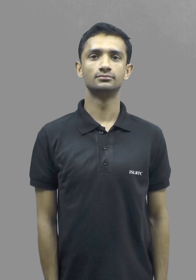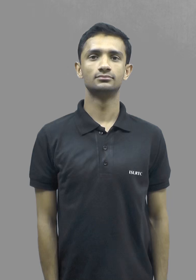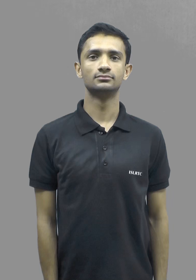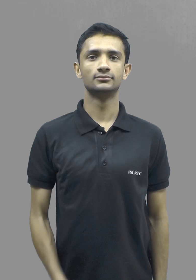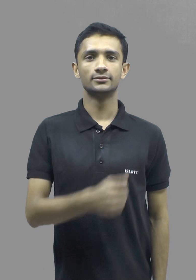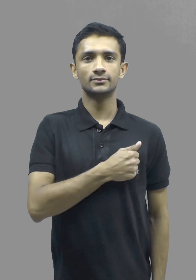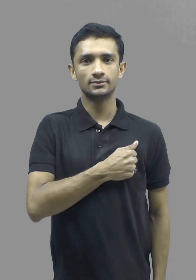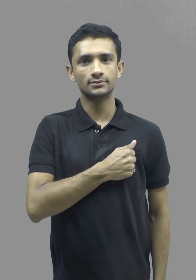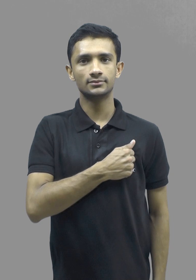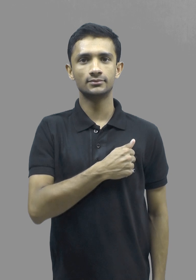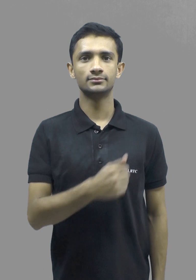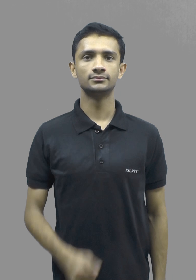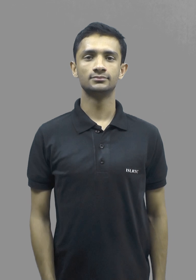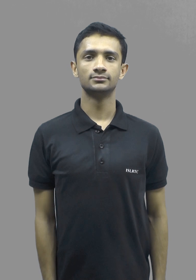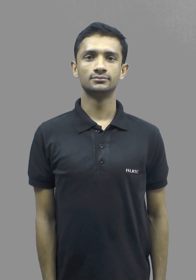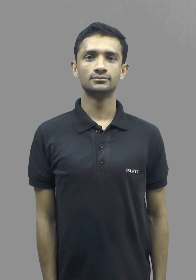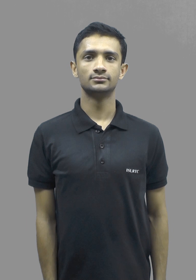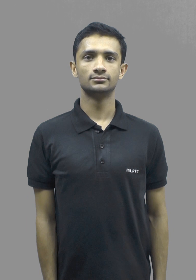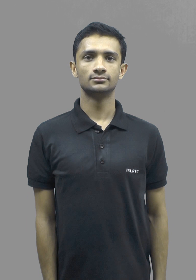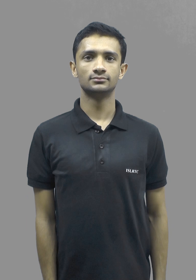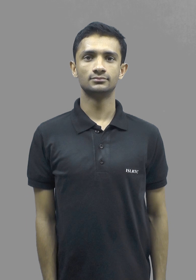Faith